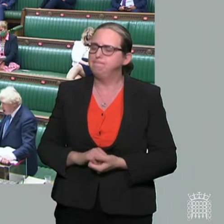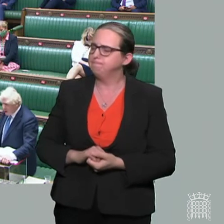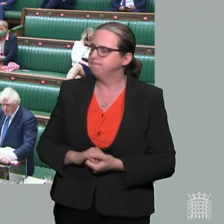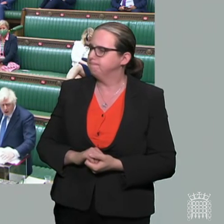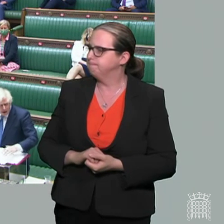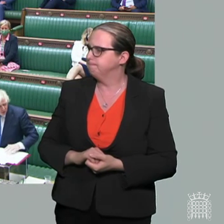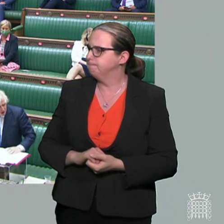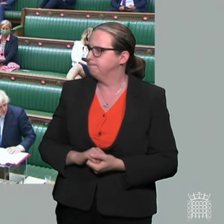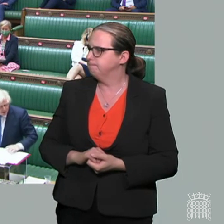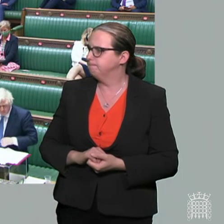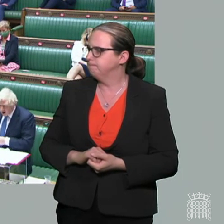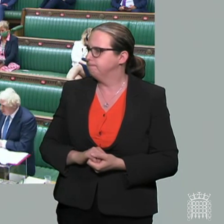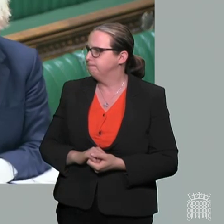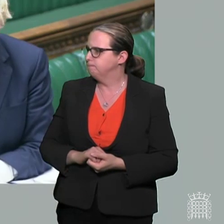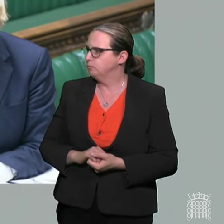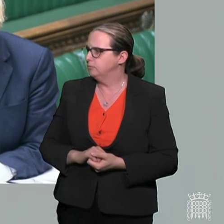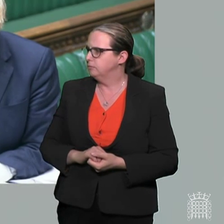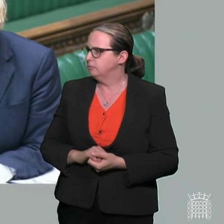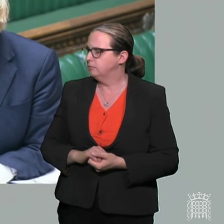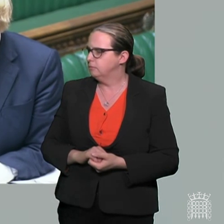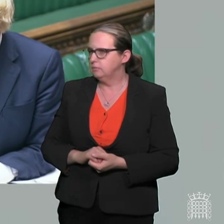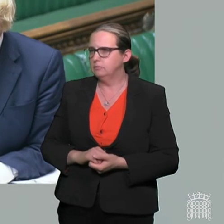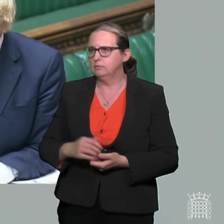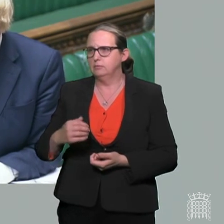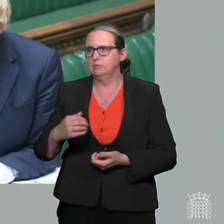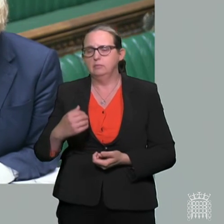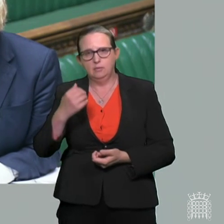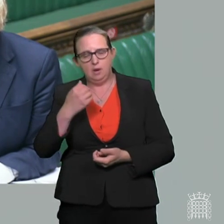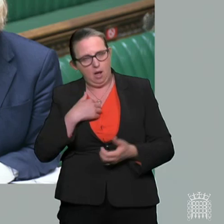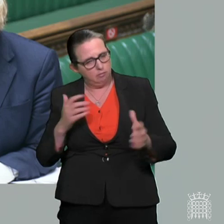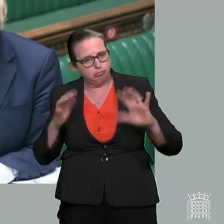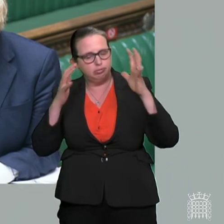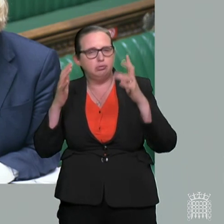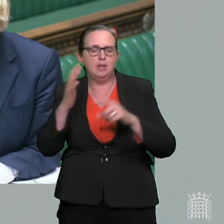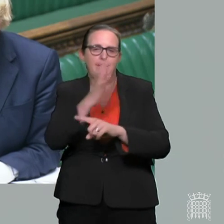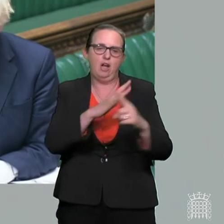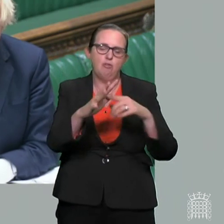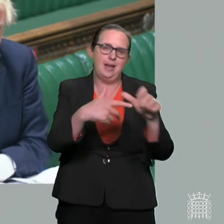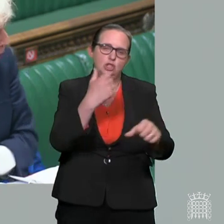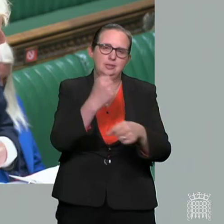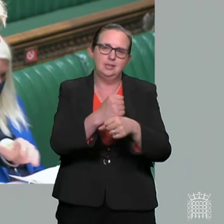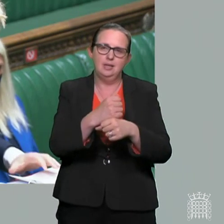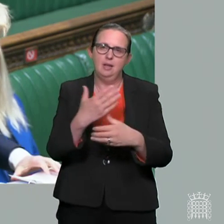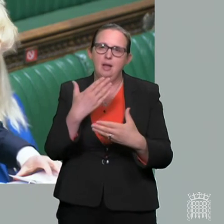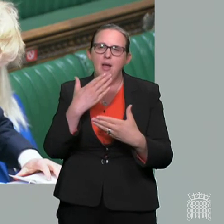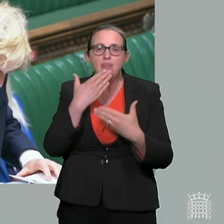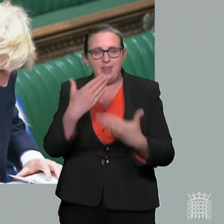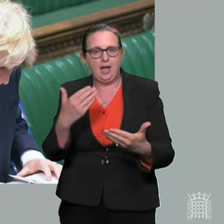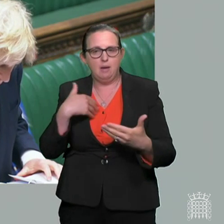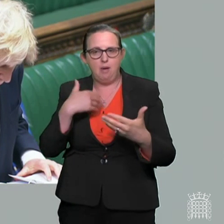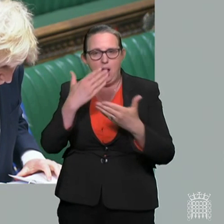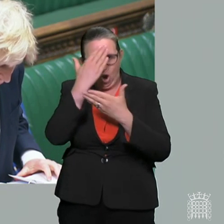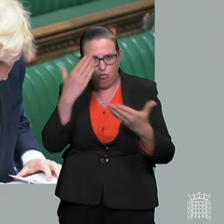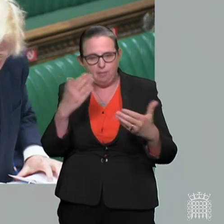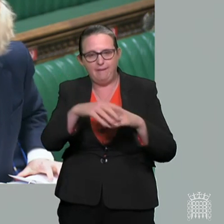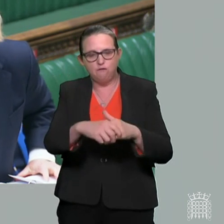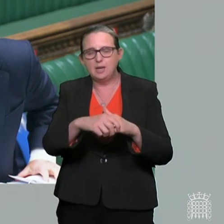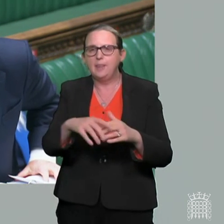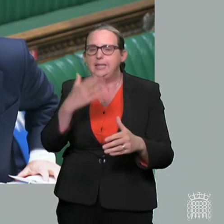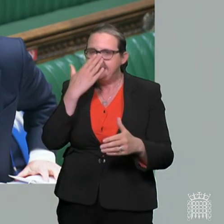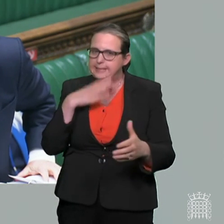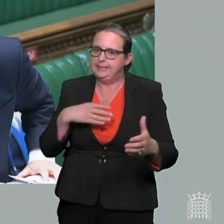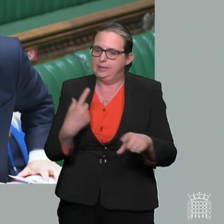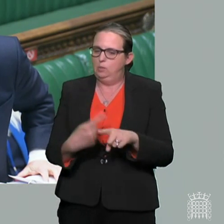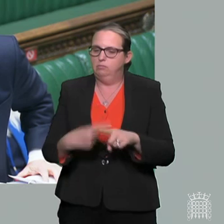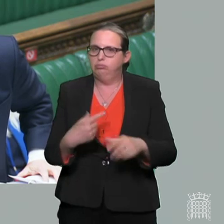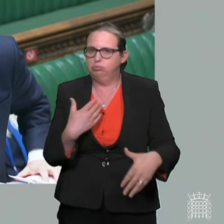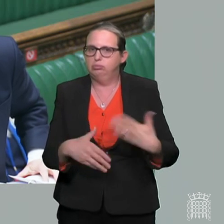I yield to no one in my admiration for the Environment Agency, but in this case I thank my honourable Friend because it is not, in my view, sorting the problem out fast enough.